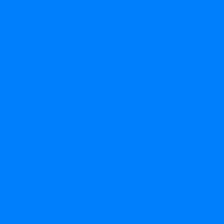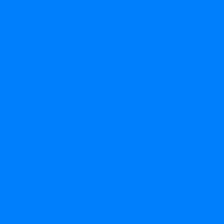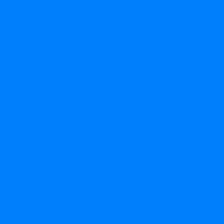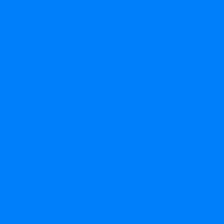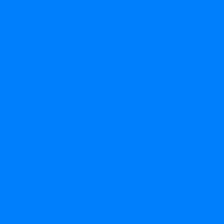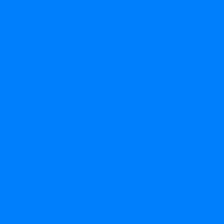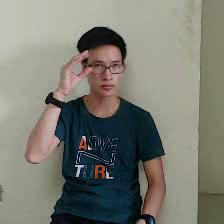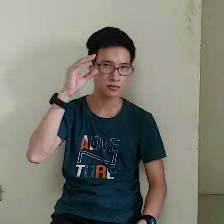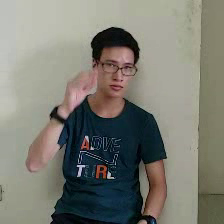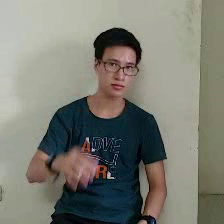Băn khoăn